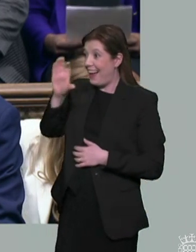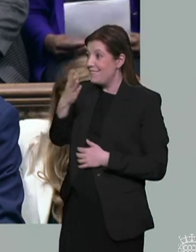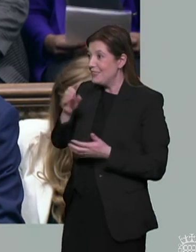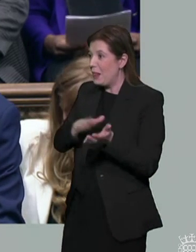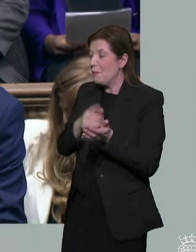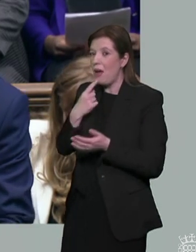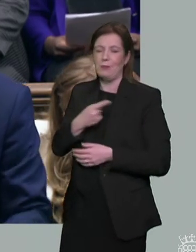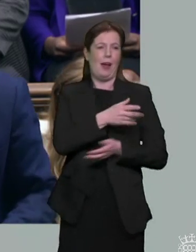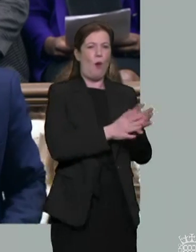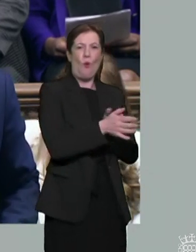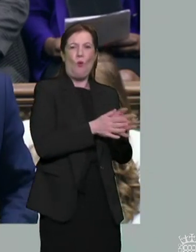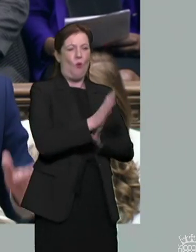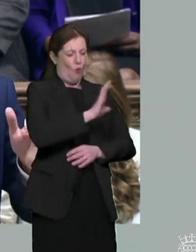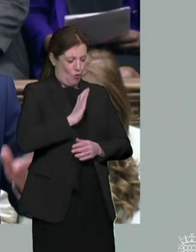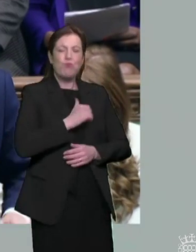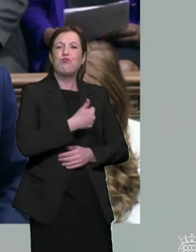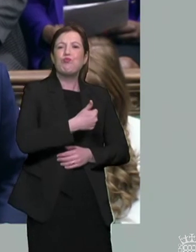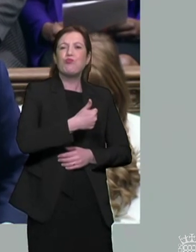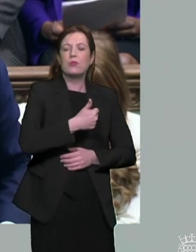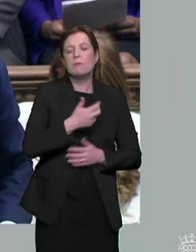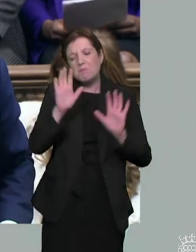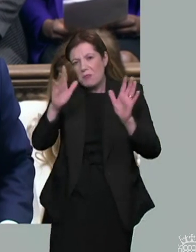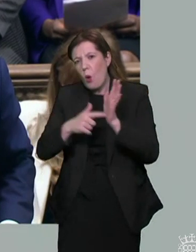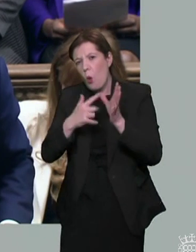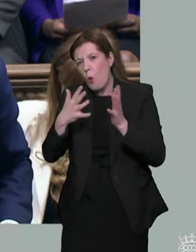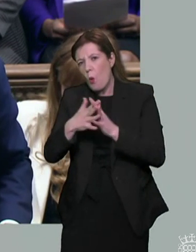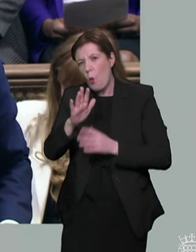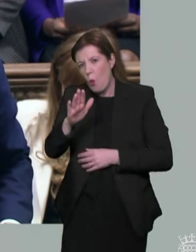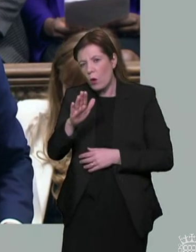The Prime Minister has referred to the law.